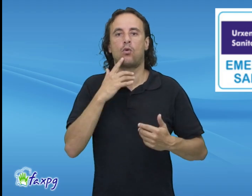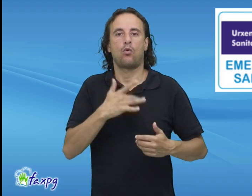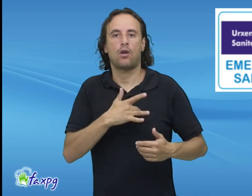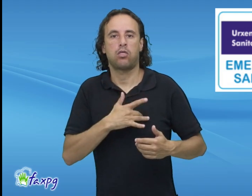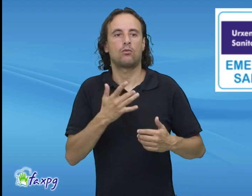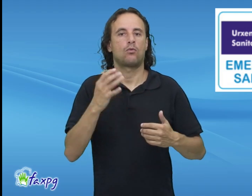corazón